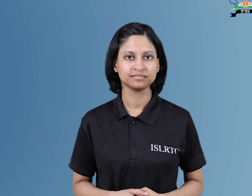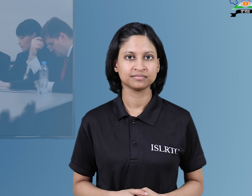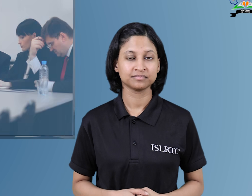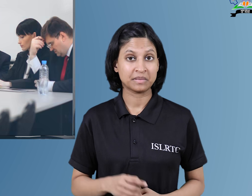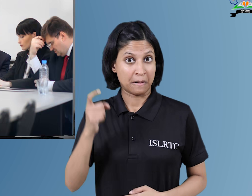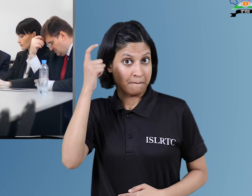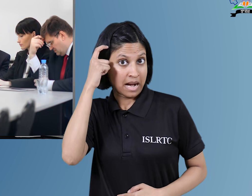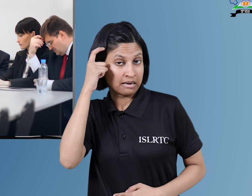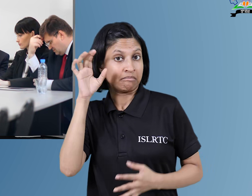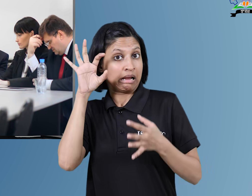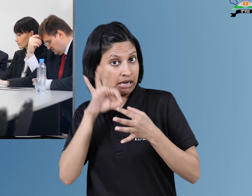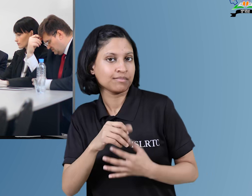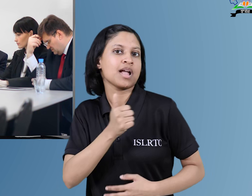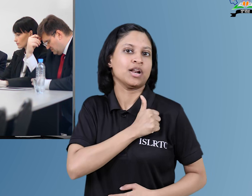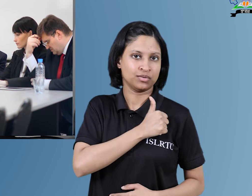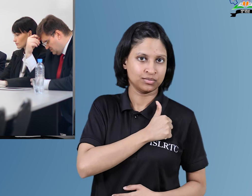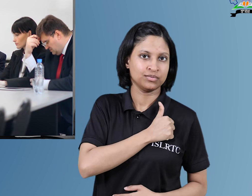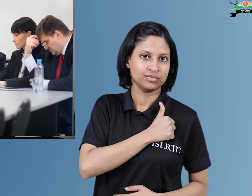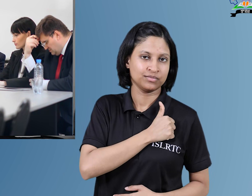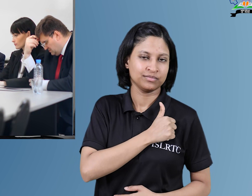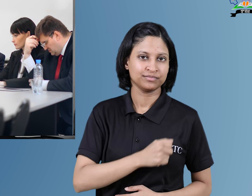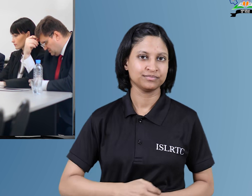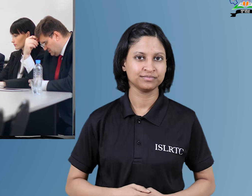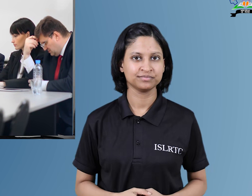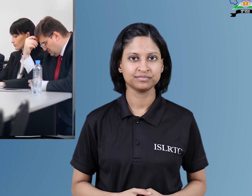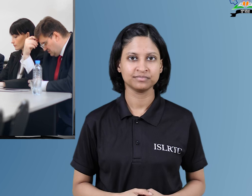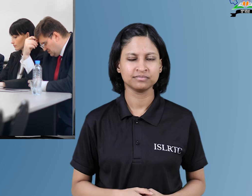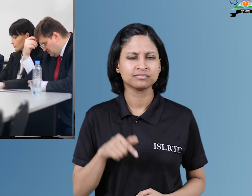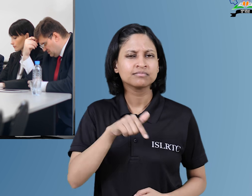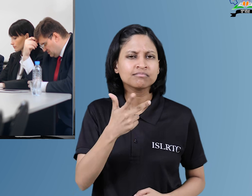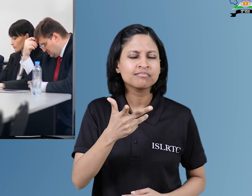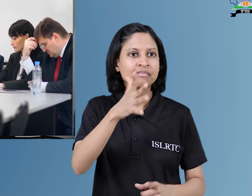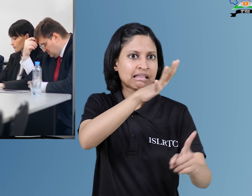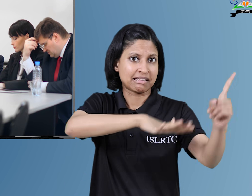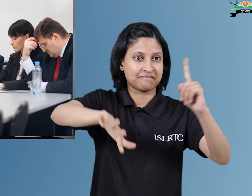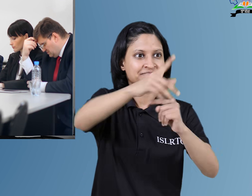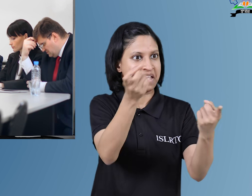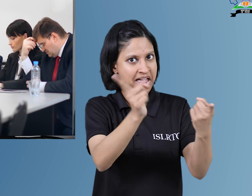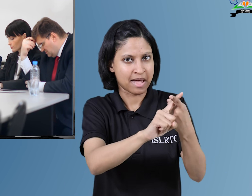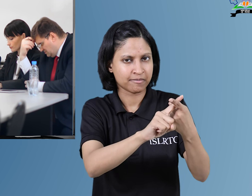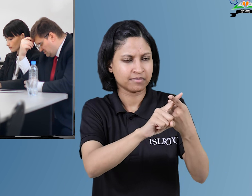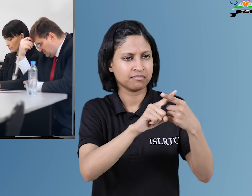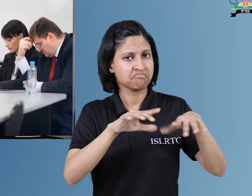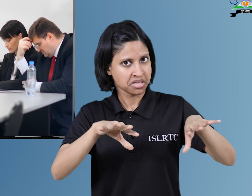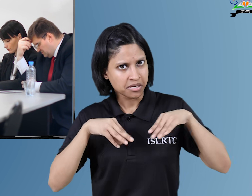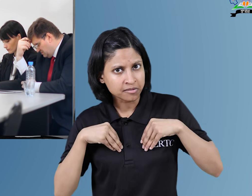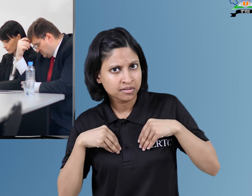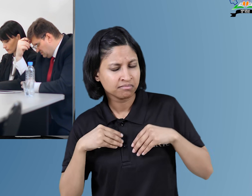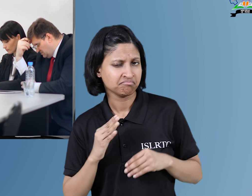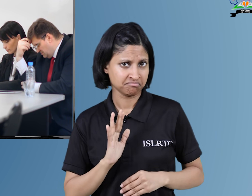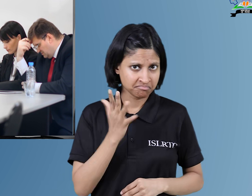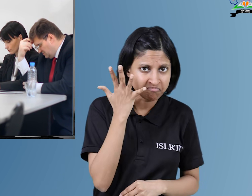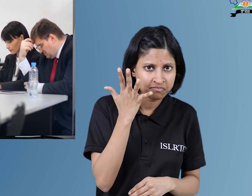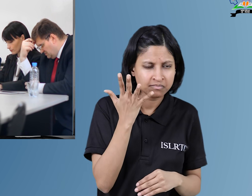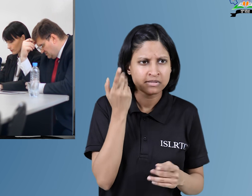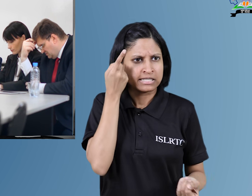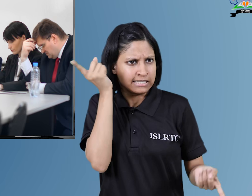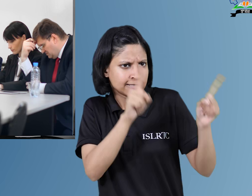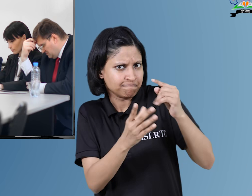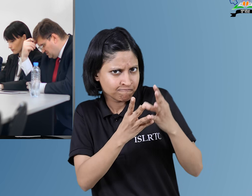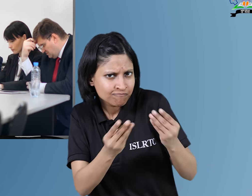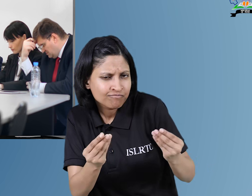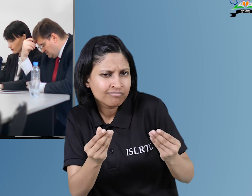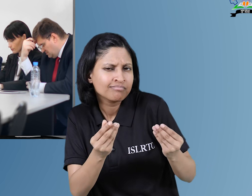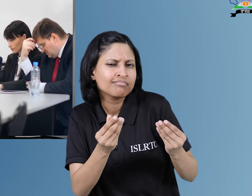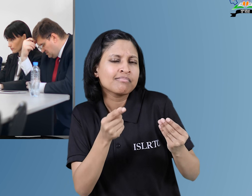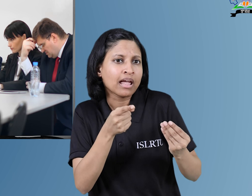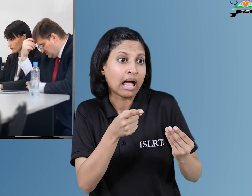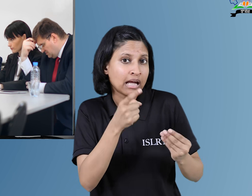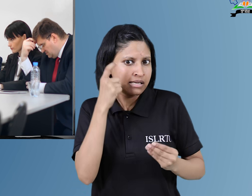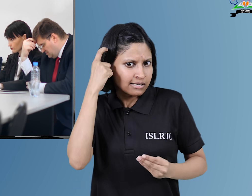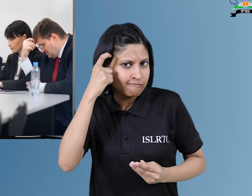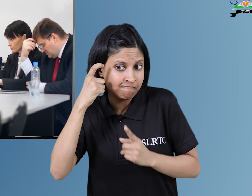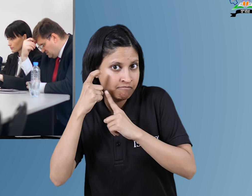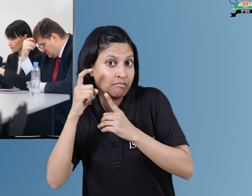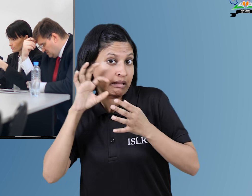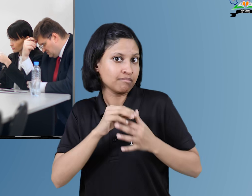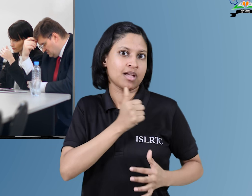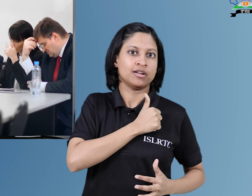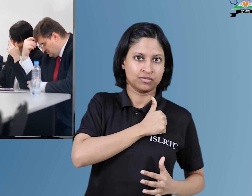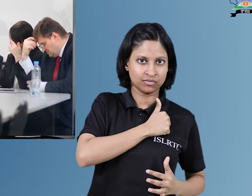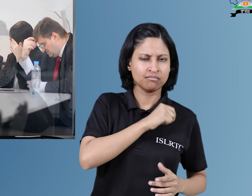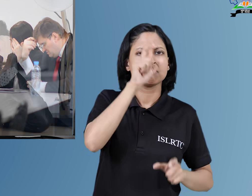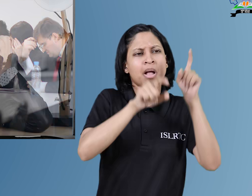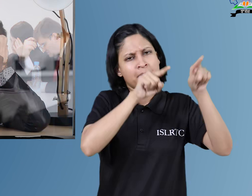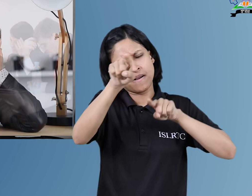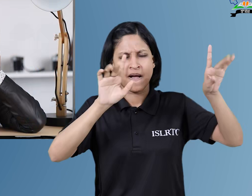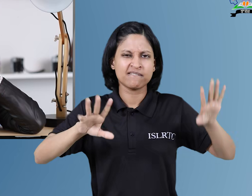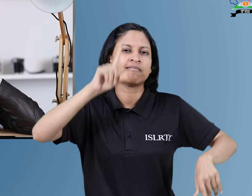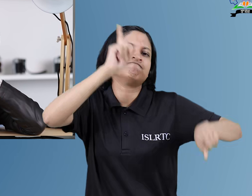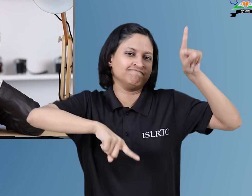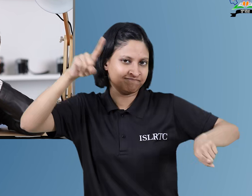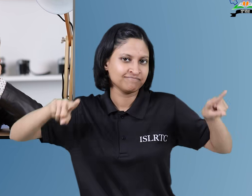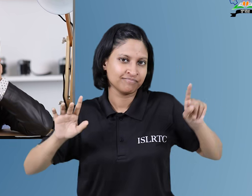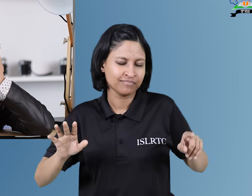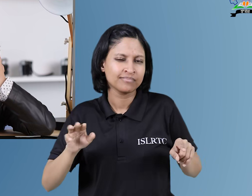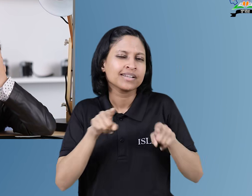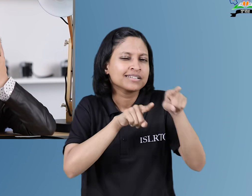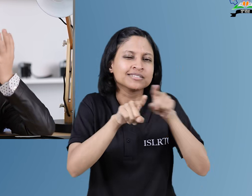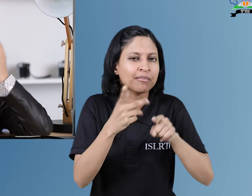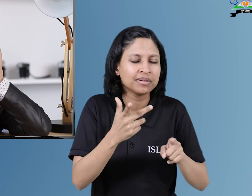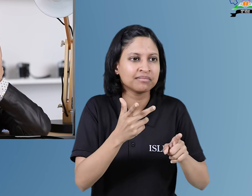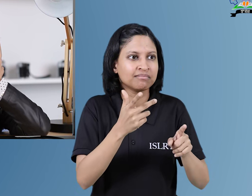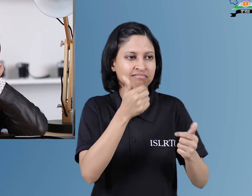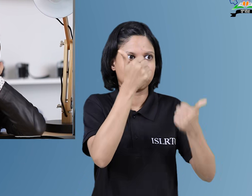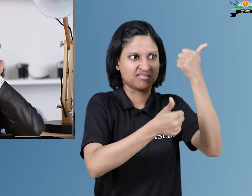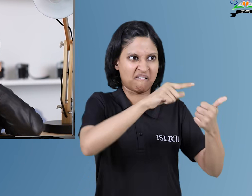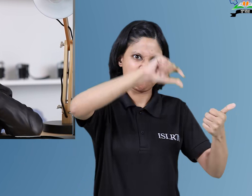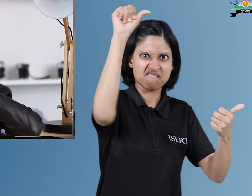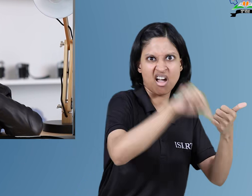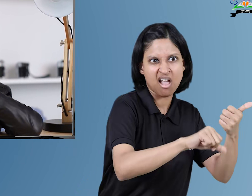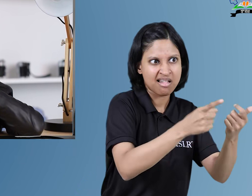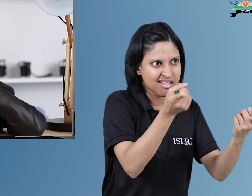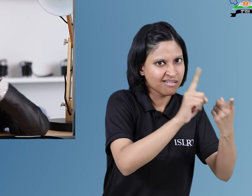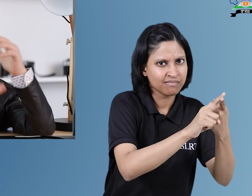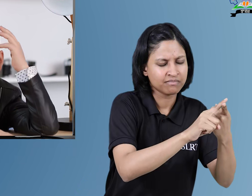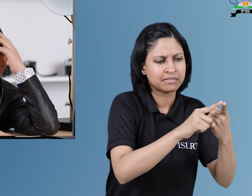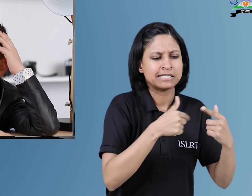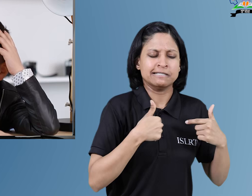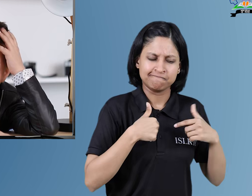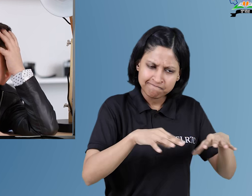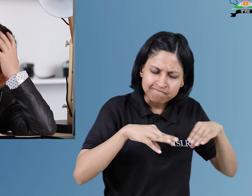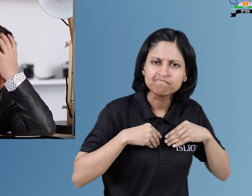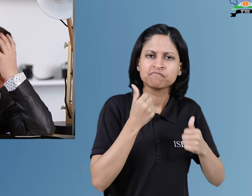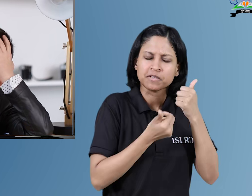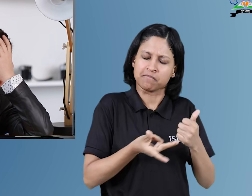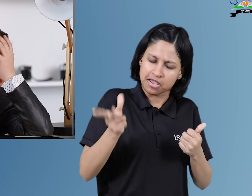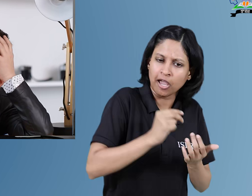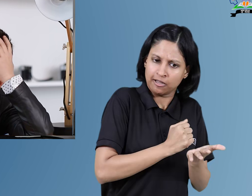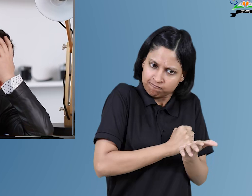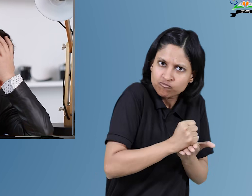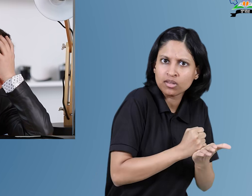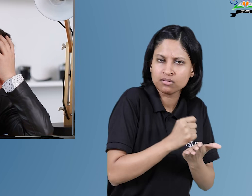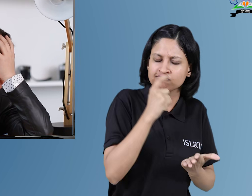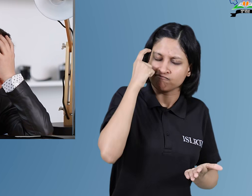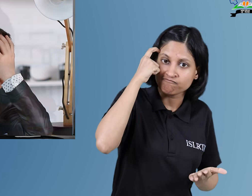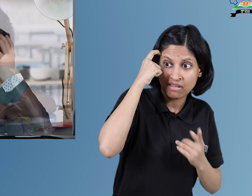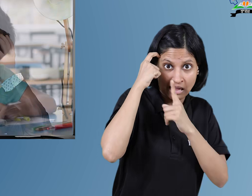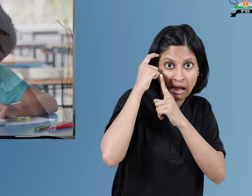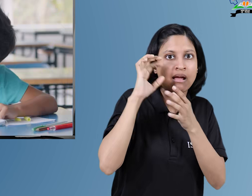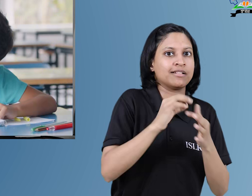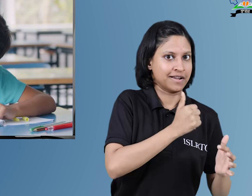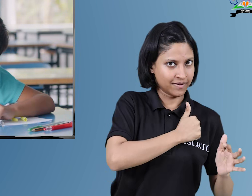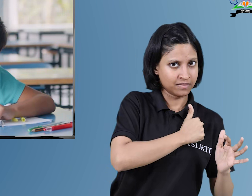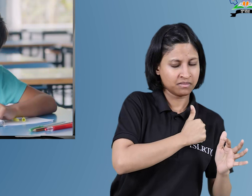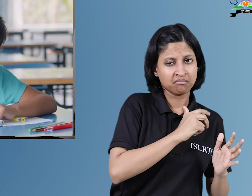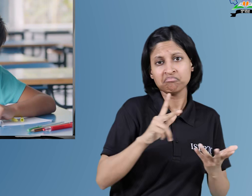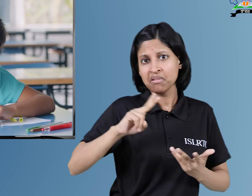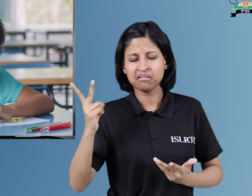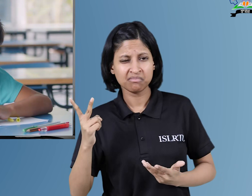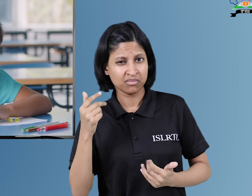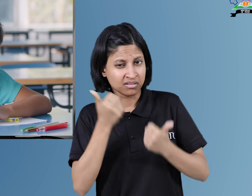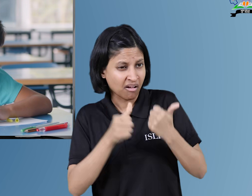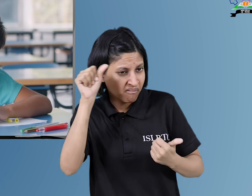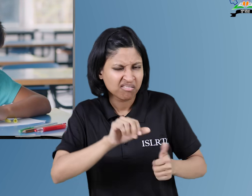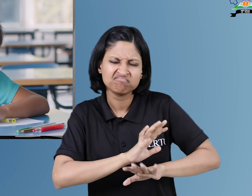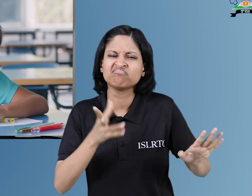Mindset A person's way of thinking and attitude significantly influence how they approach situations. and this can vary from person to person. if a child fails an exam, one mindset might be to work hard to improve and achieve better results. Another mindset could involve believing